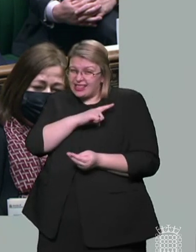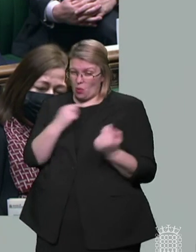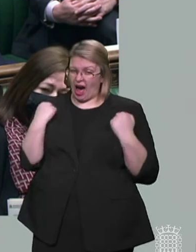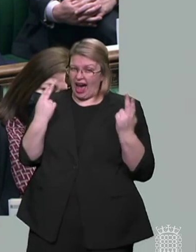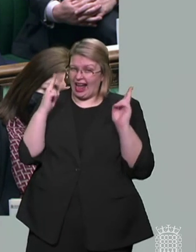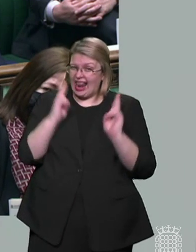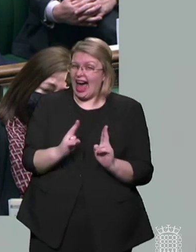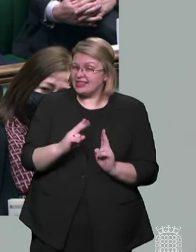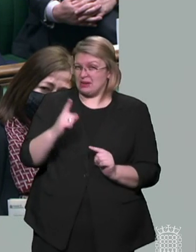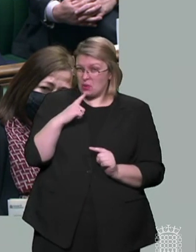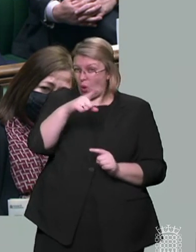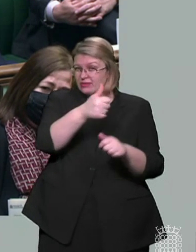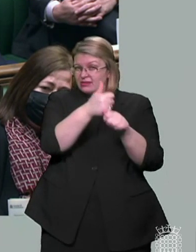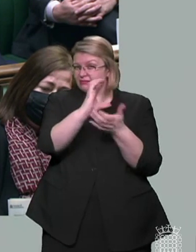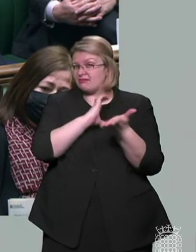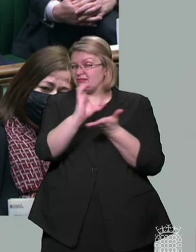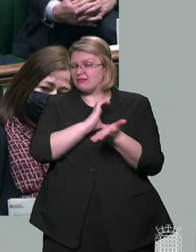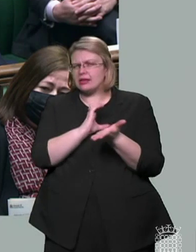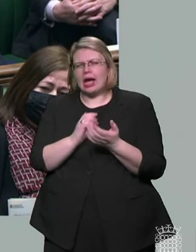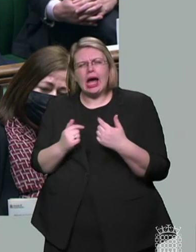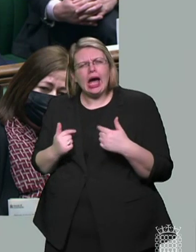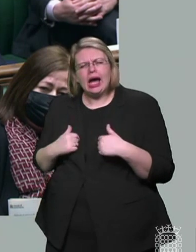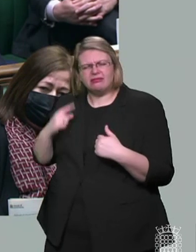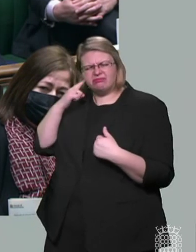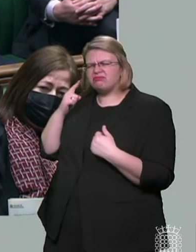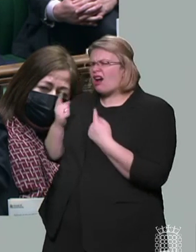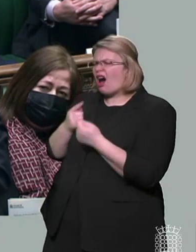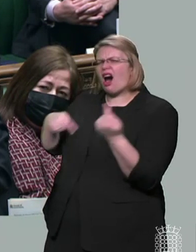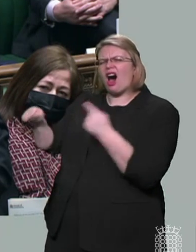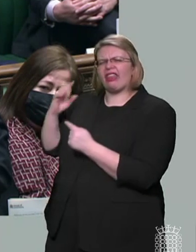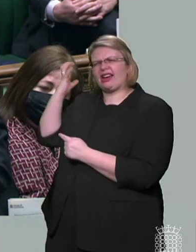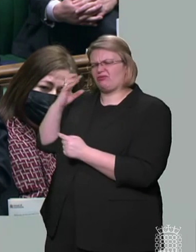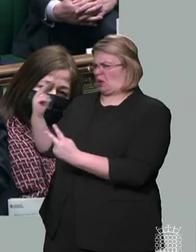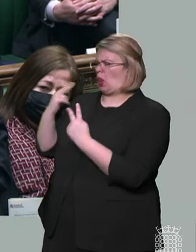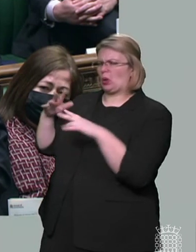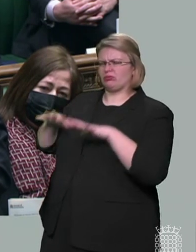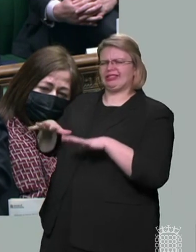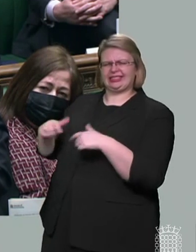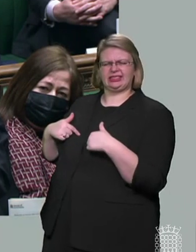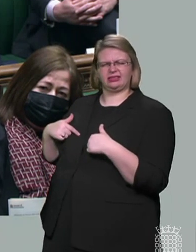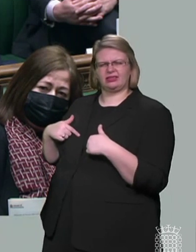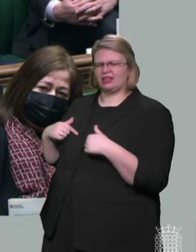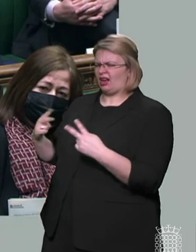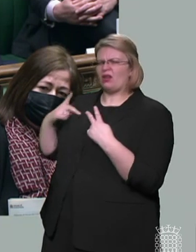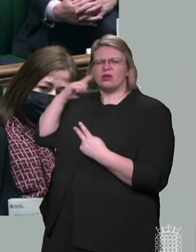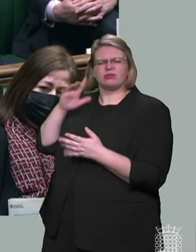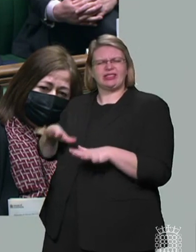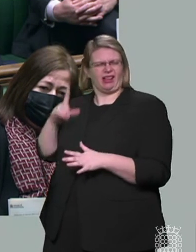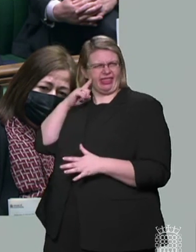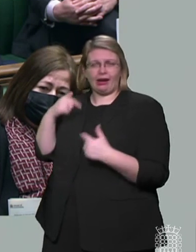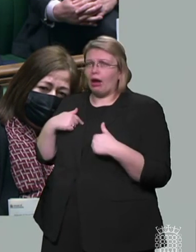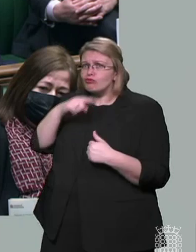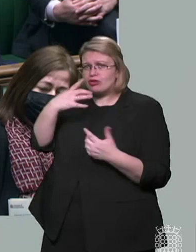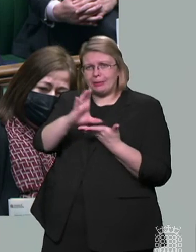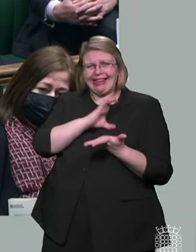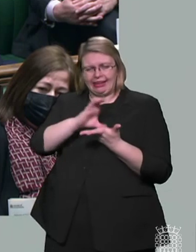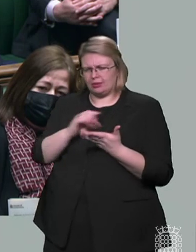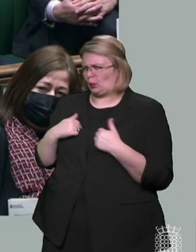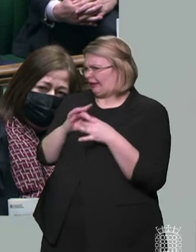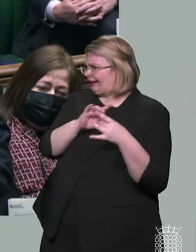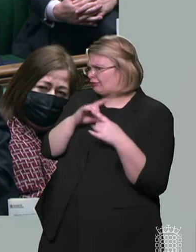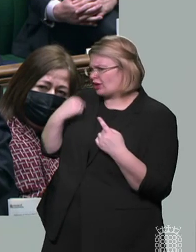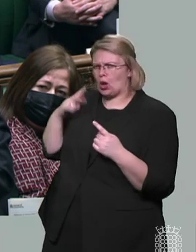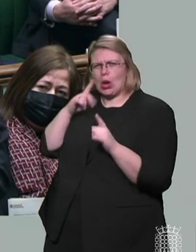How can our allies trust this Prime Minister to clean up dirty Russian money in the UK when he will not even clean up his own political party?